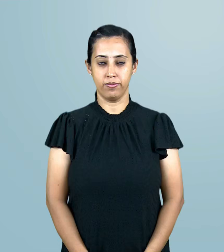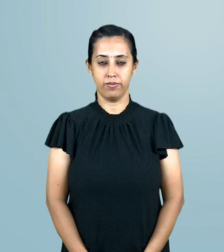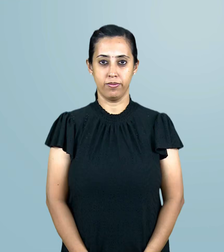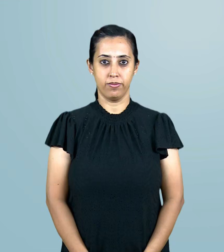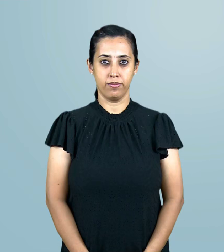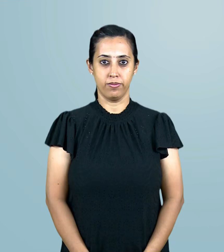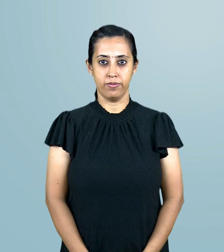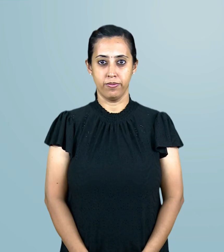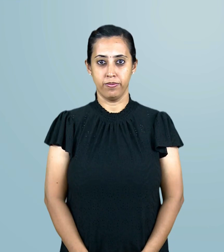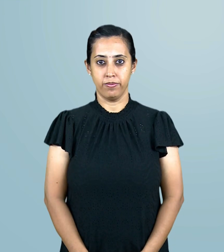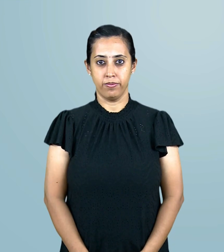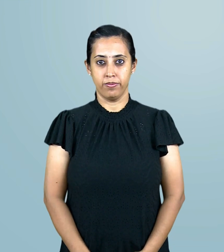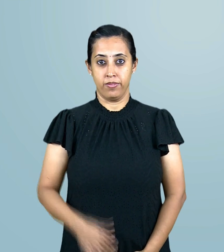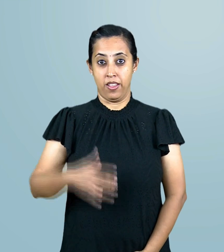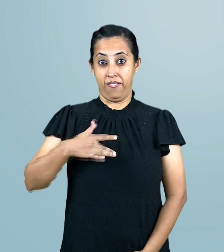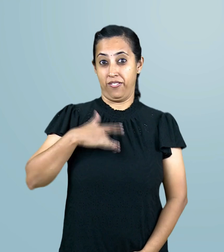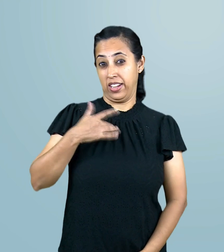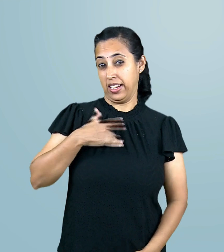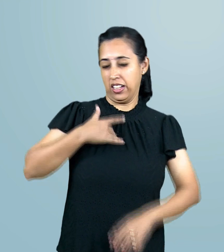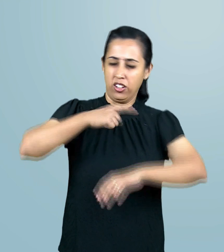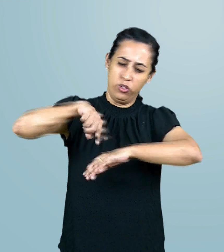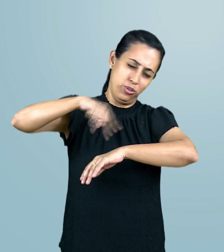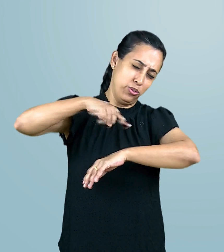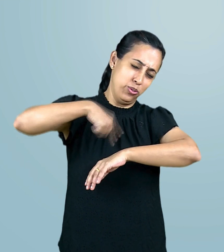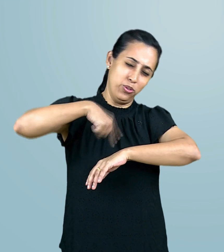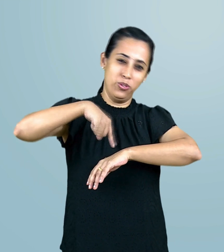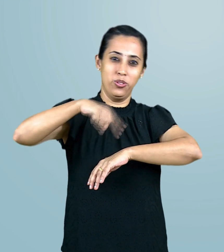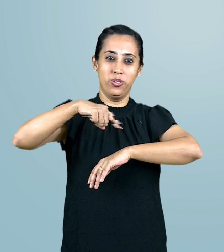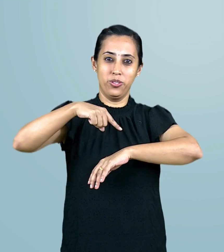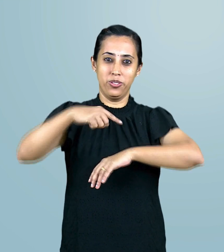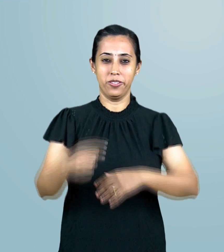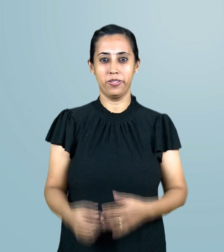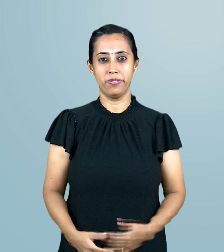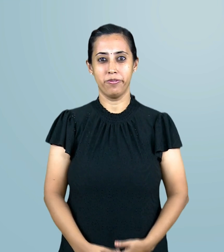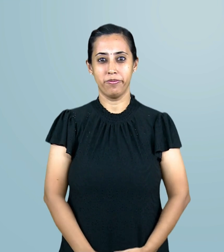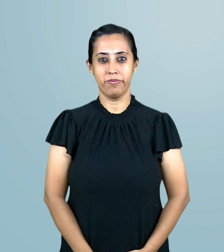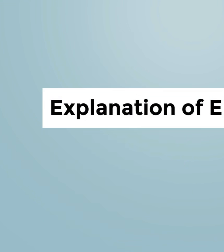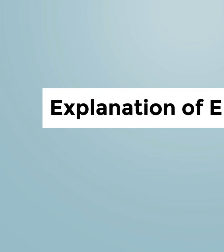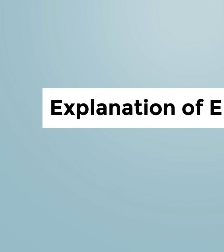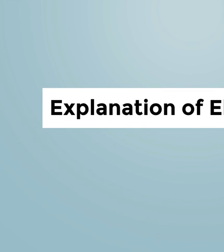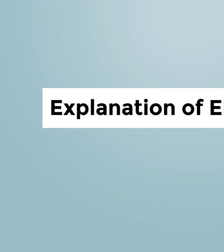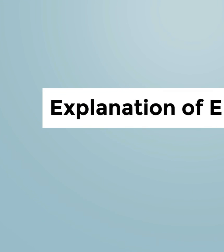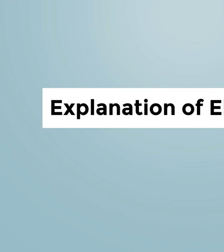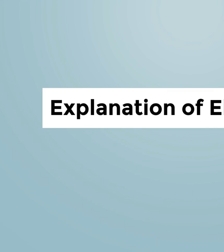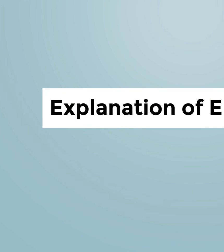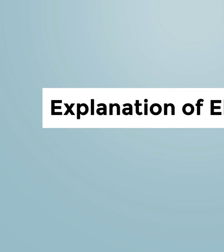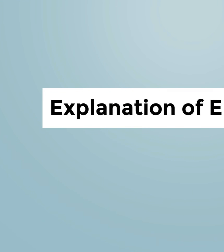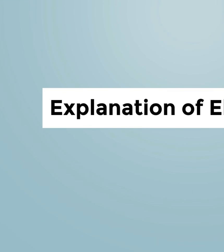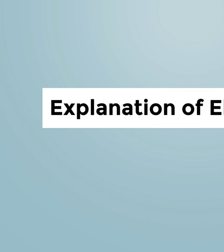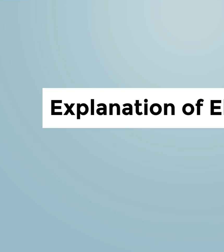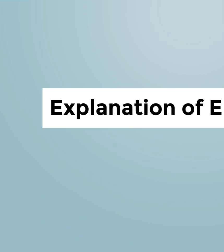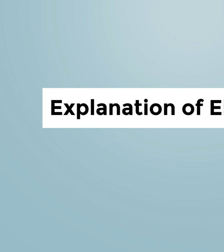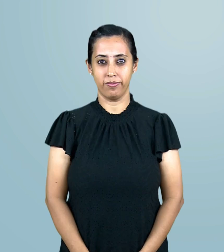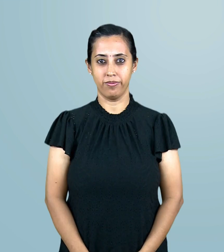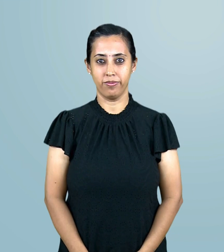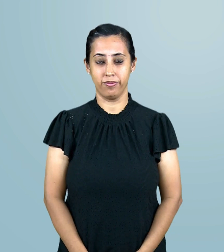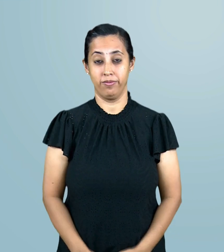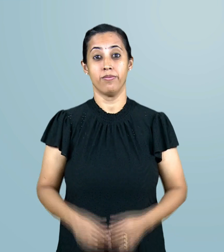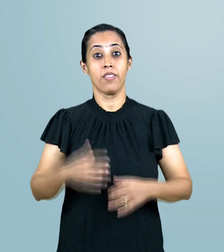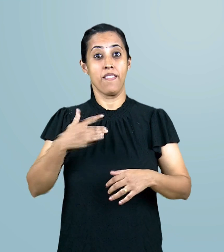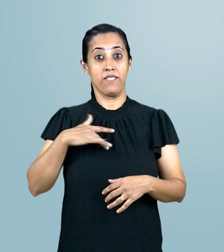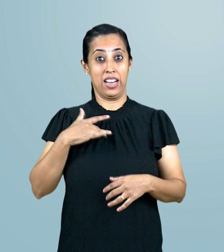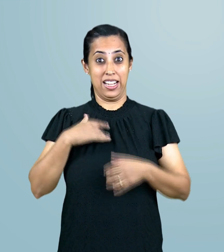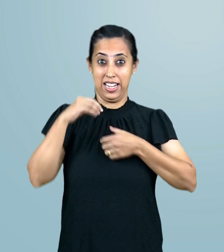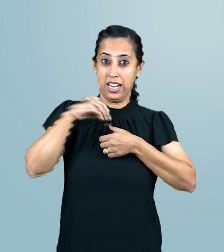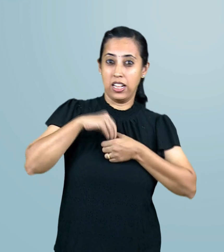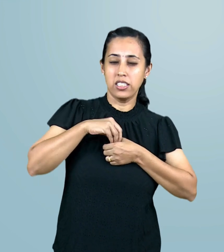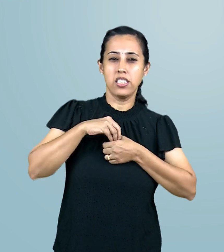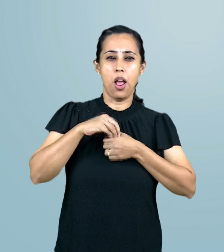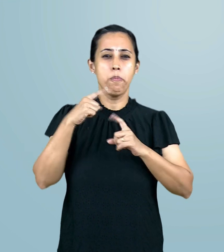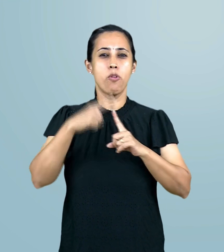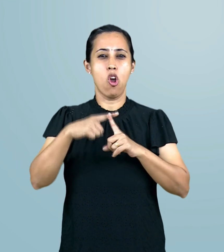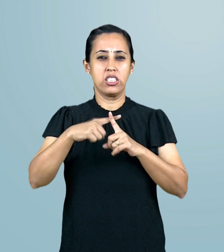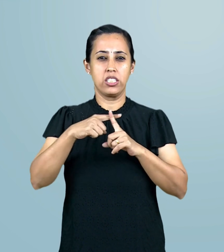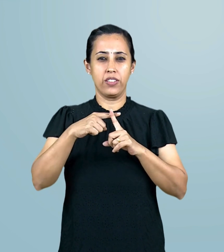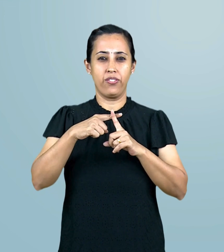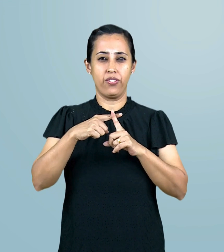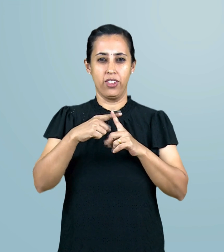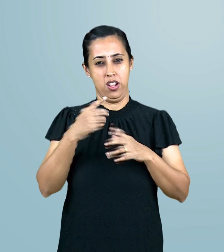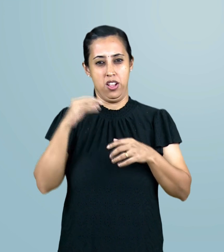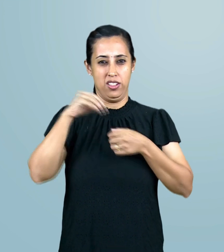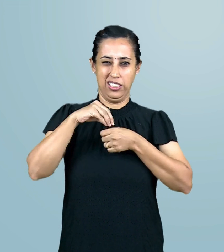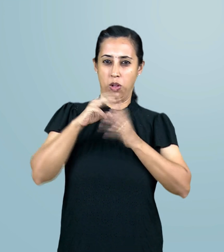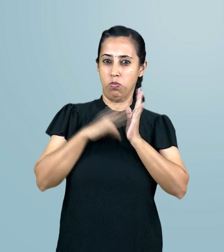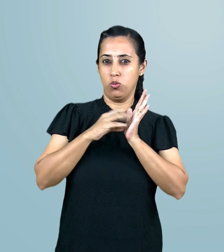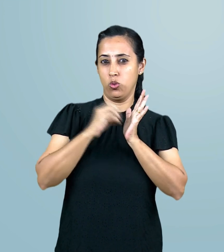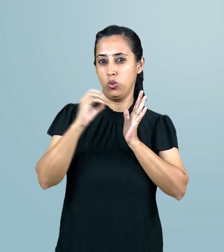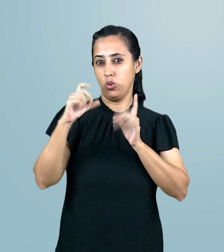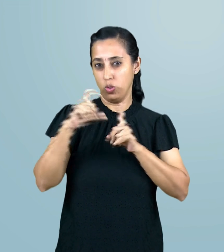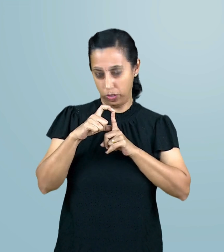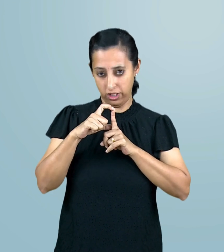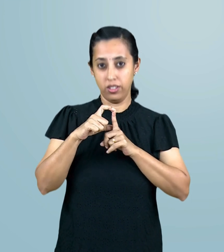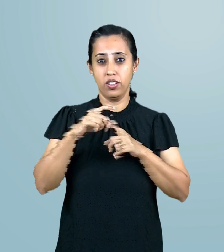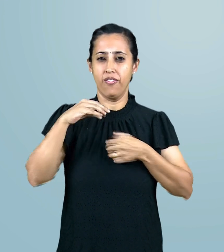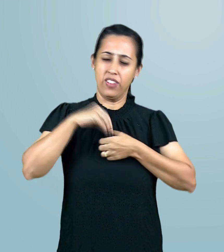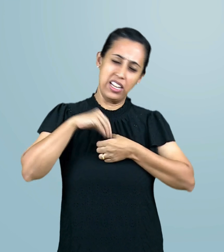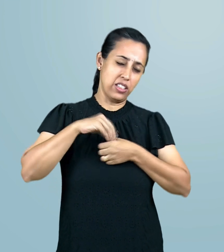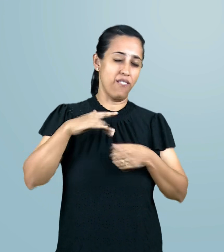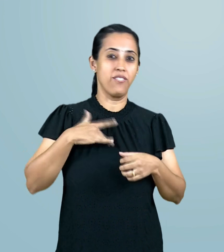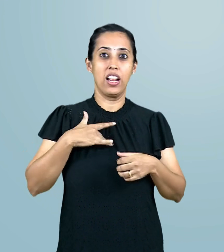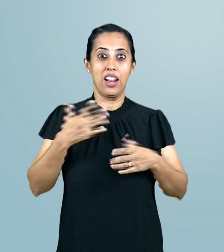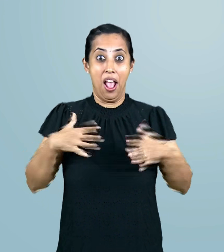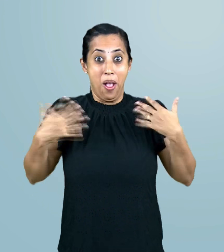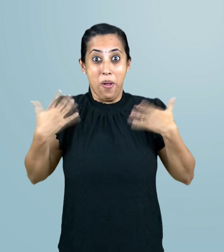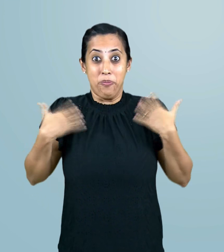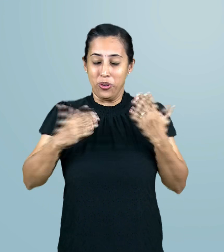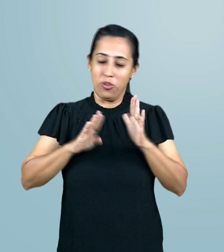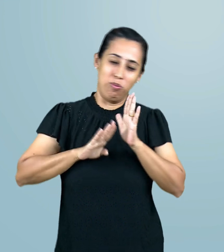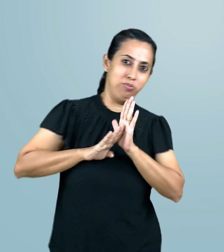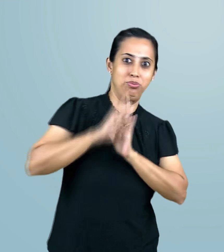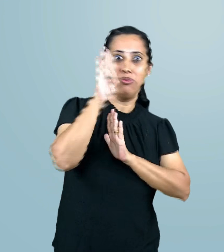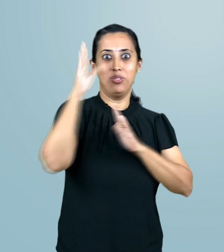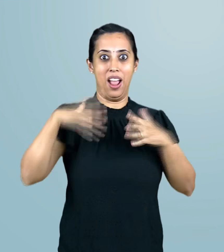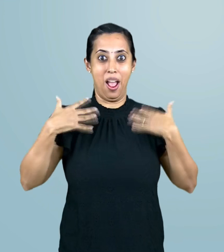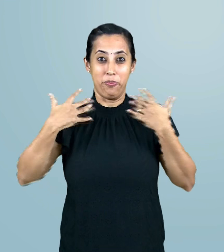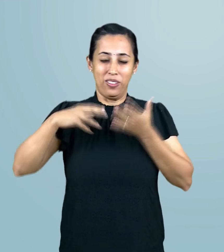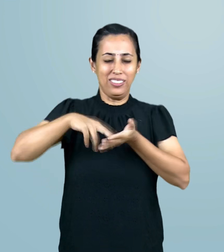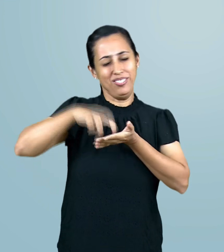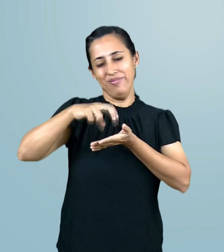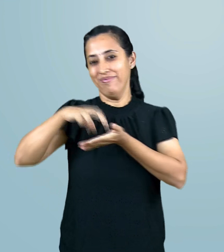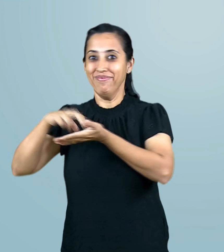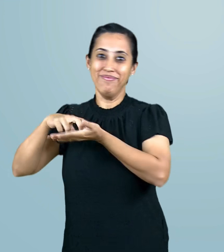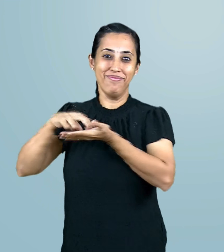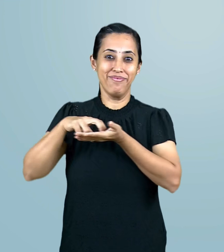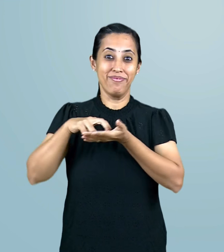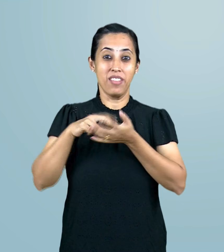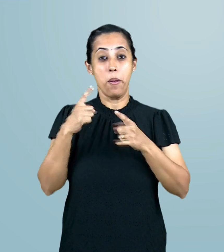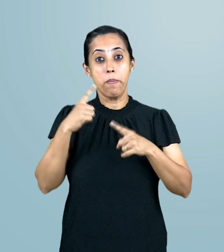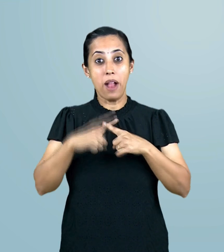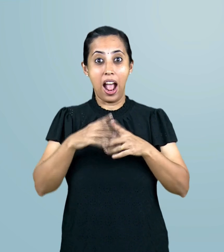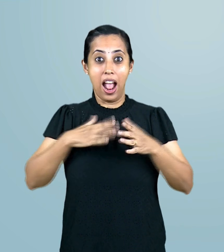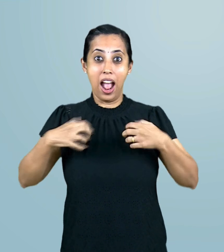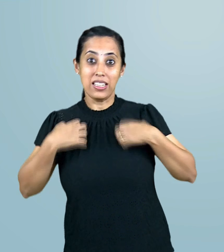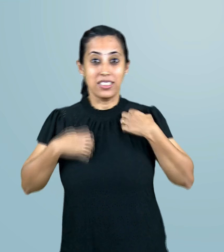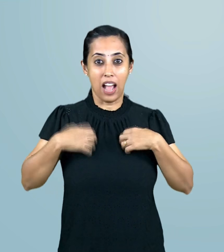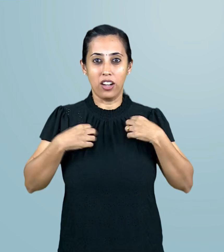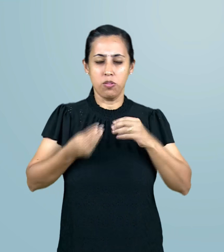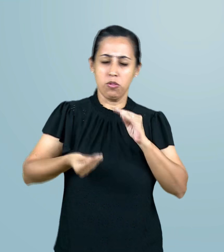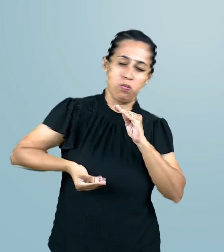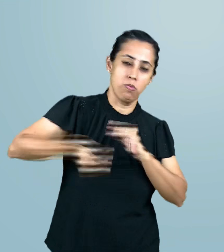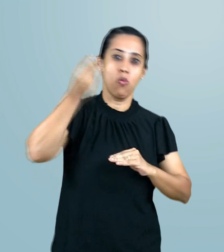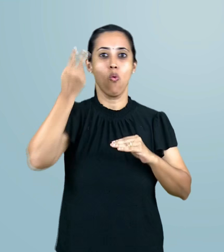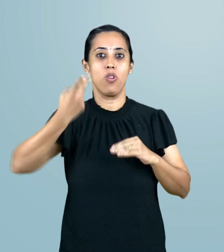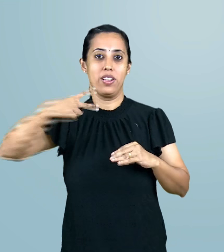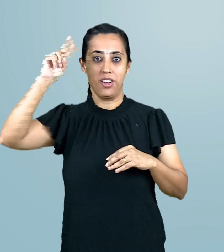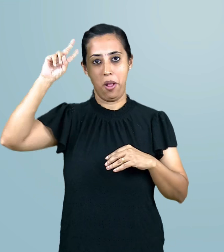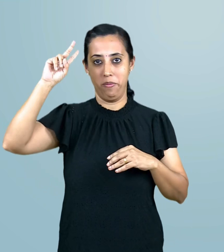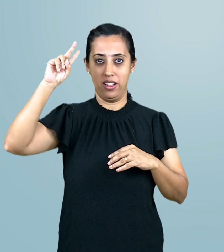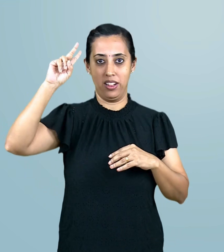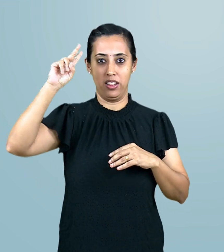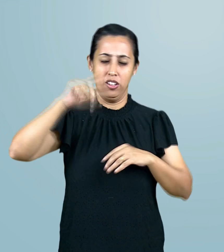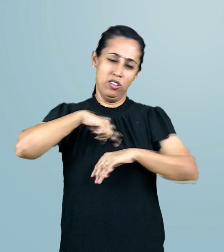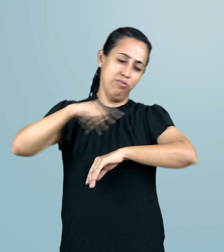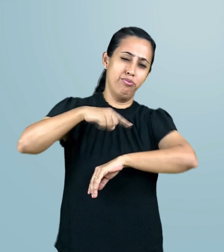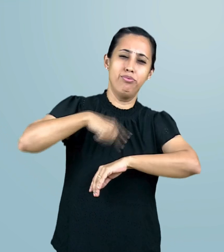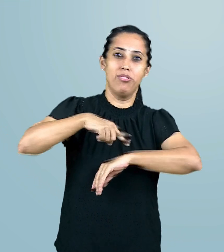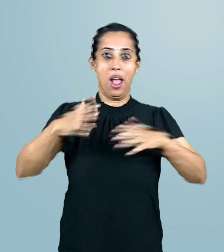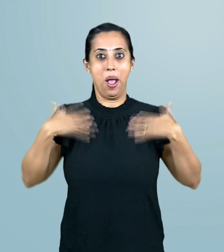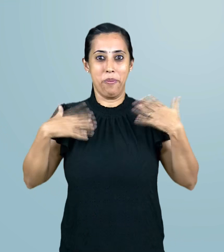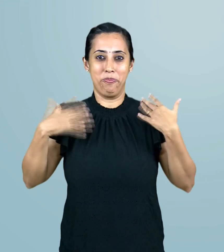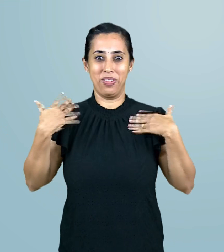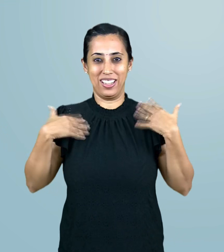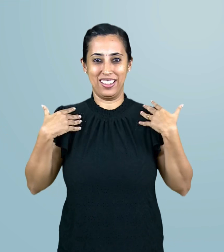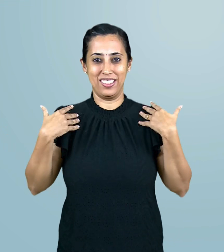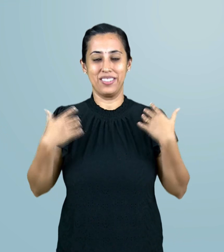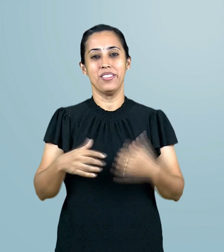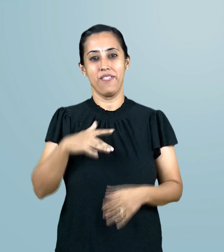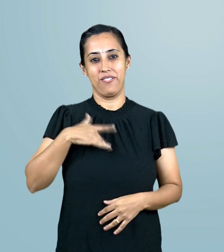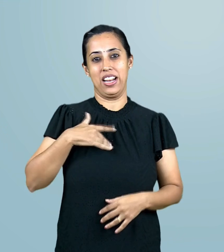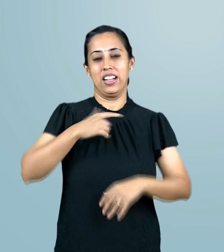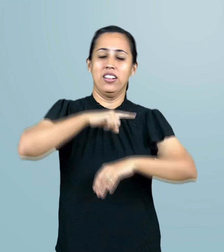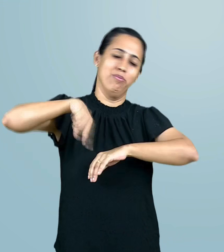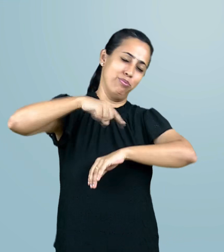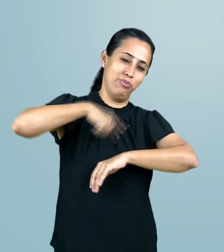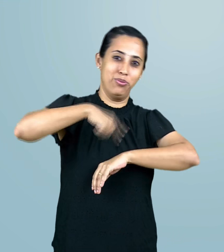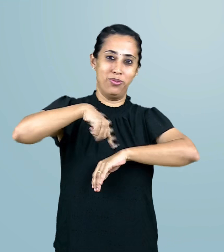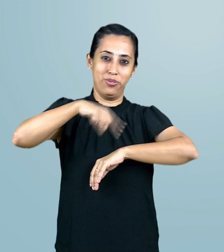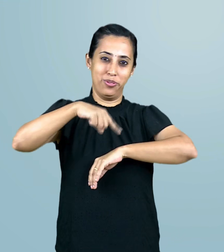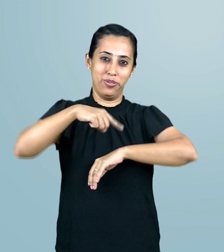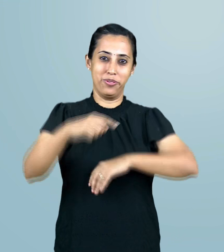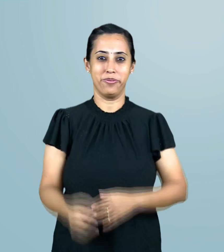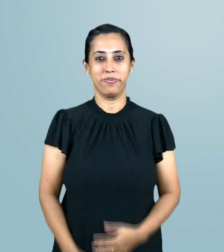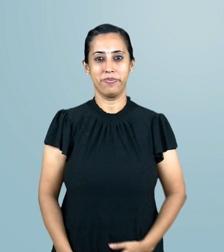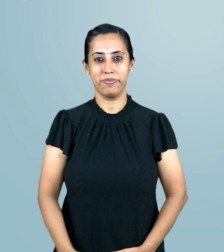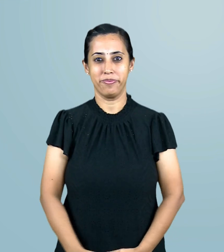Elevated mood